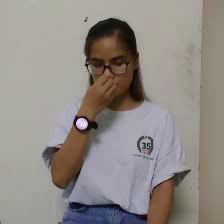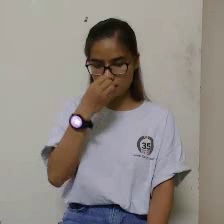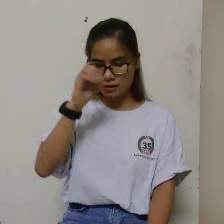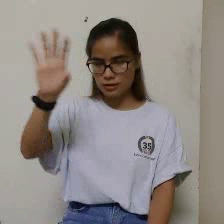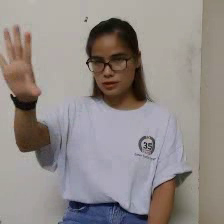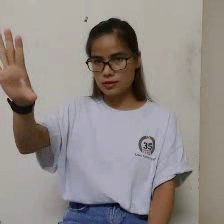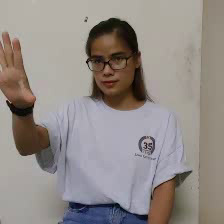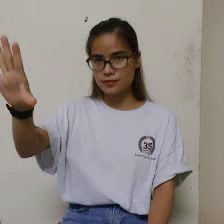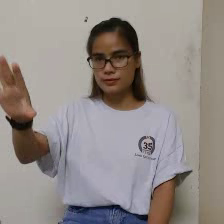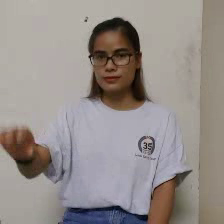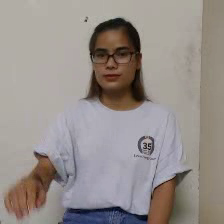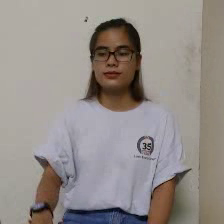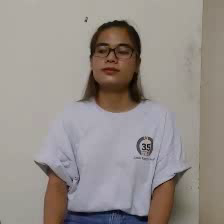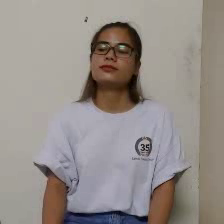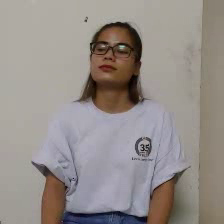Khai báo